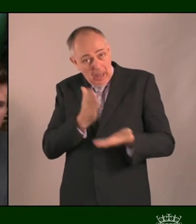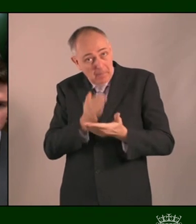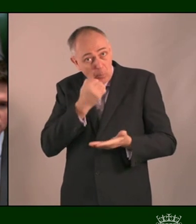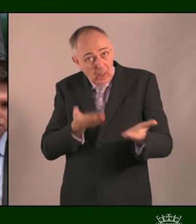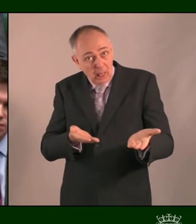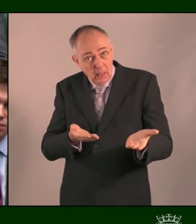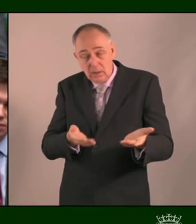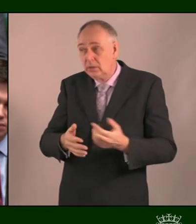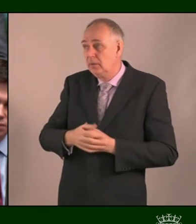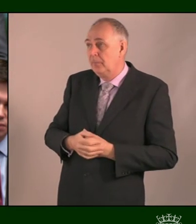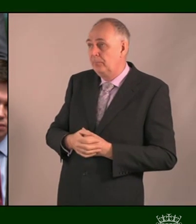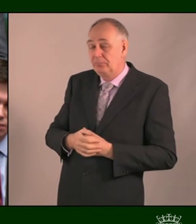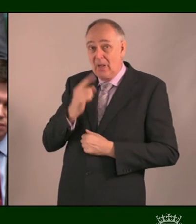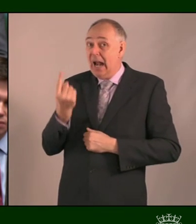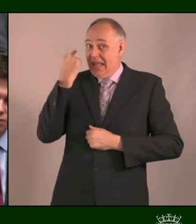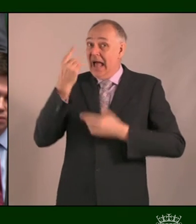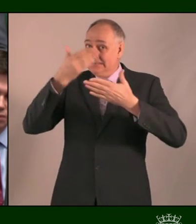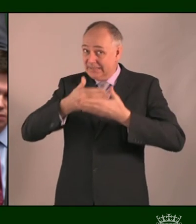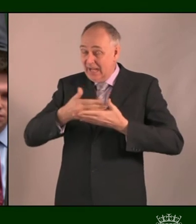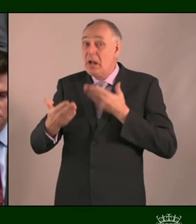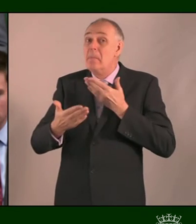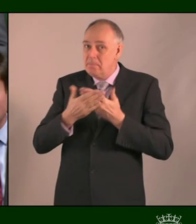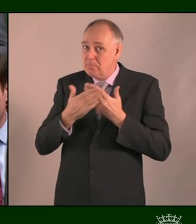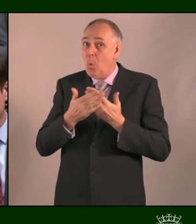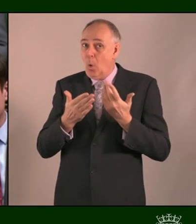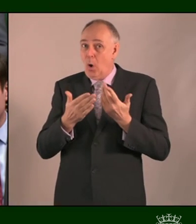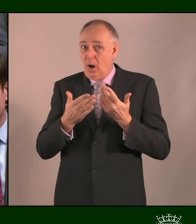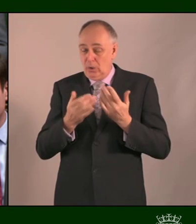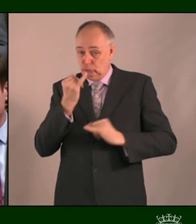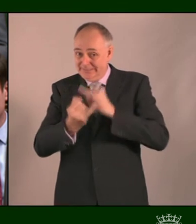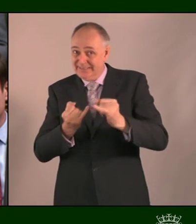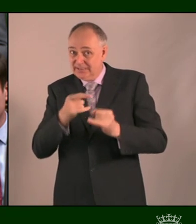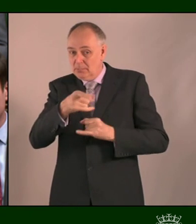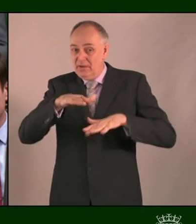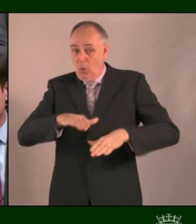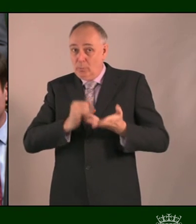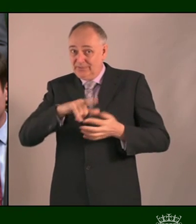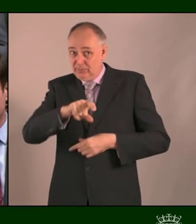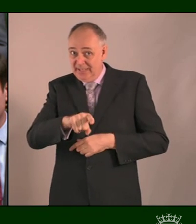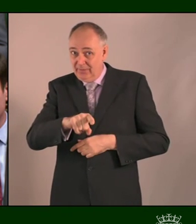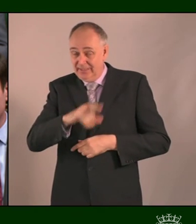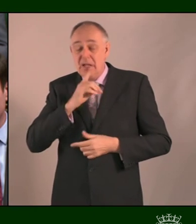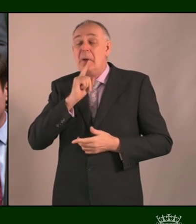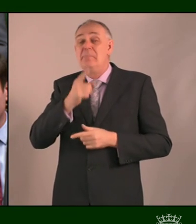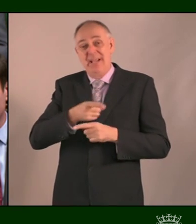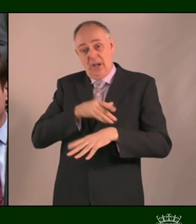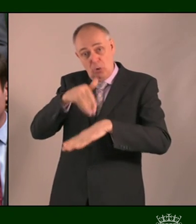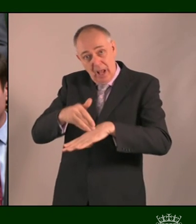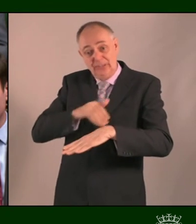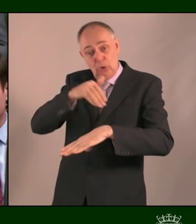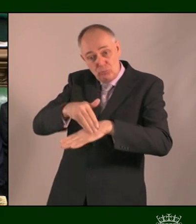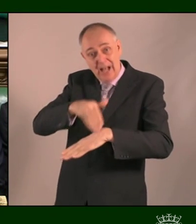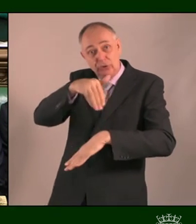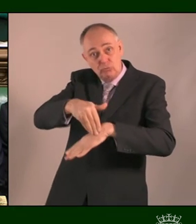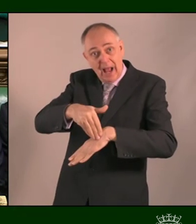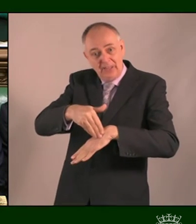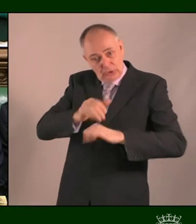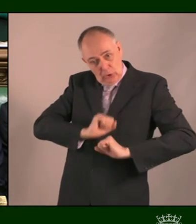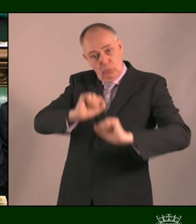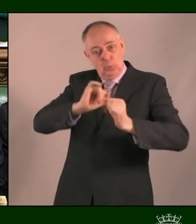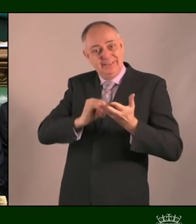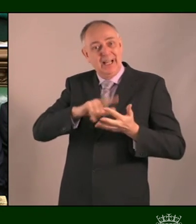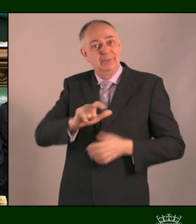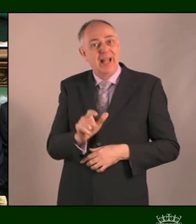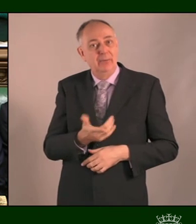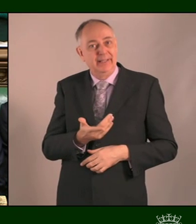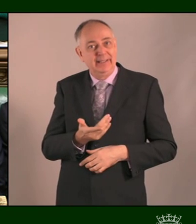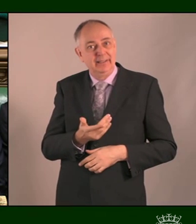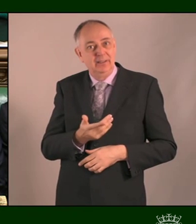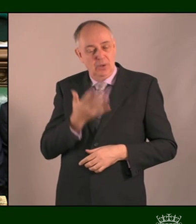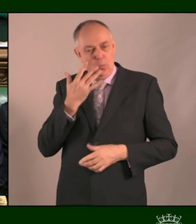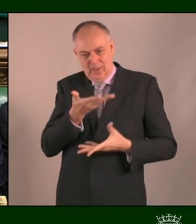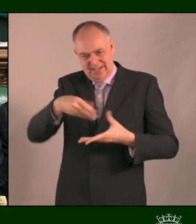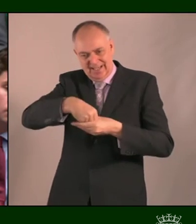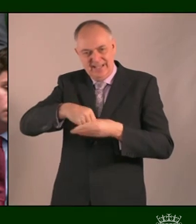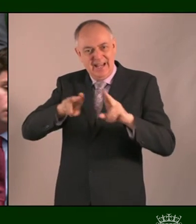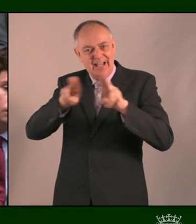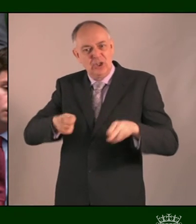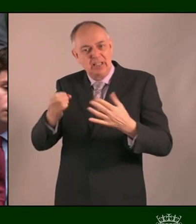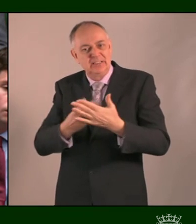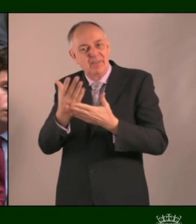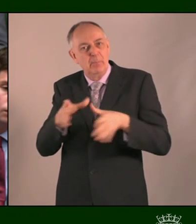Overnight, further allegations have emerged that the Home Secretary repeatedly harassed and humiliated her private secretary while she ran the Department for International Development.